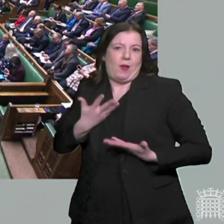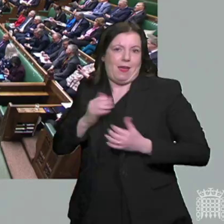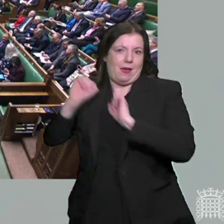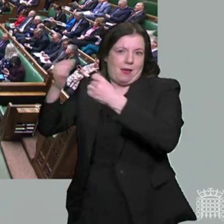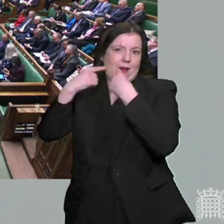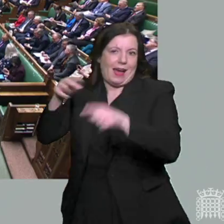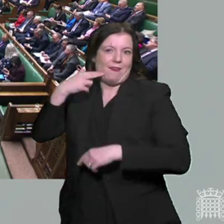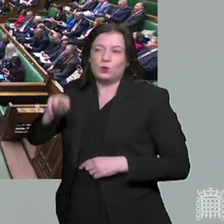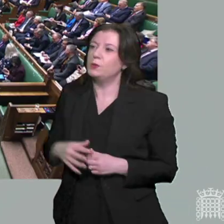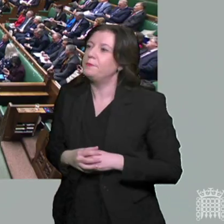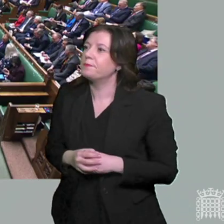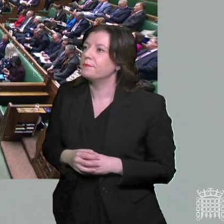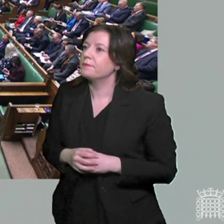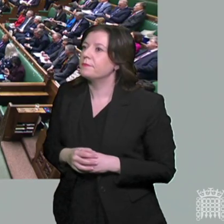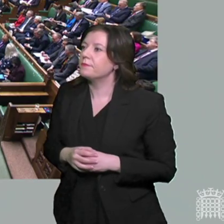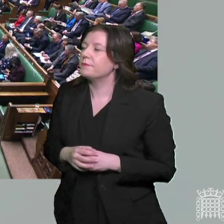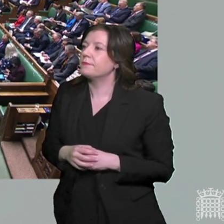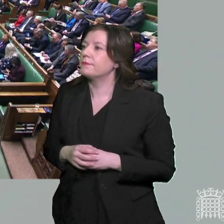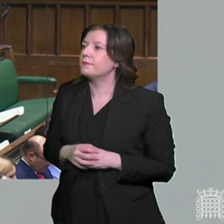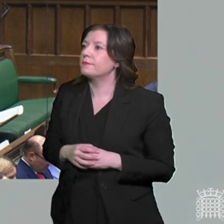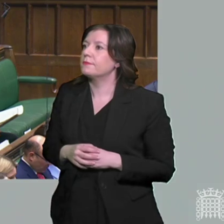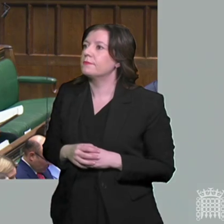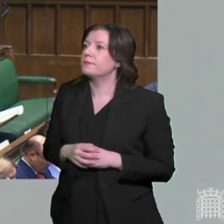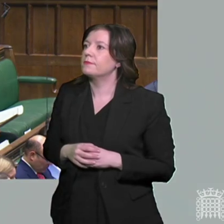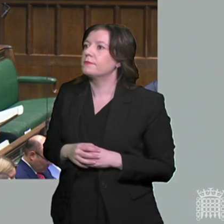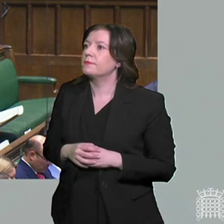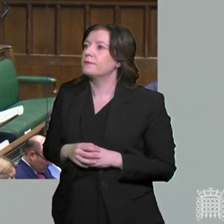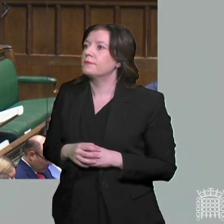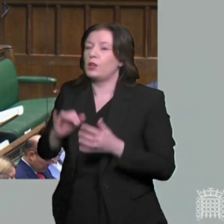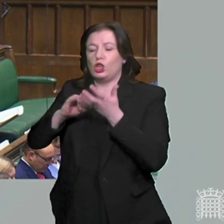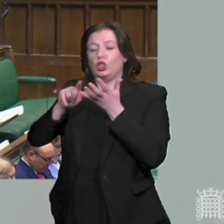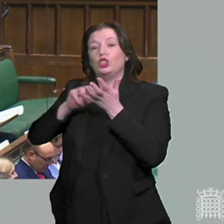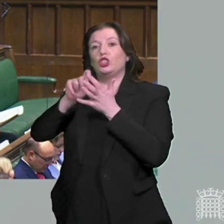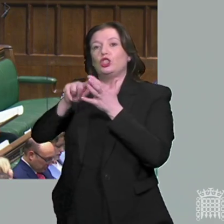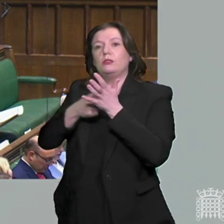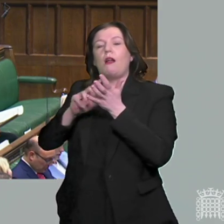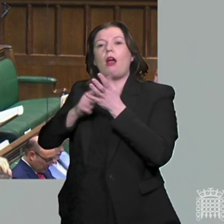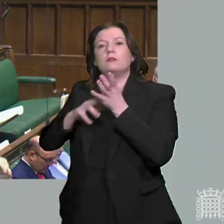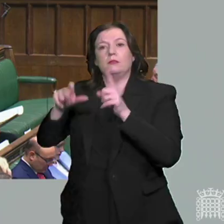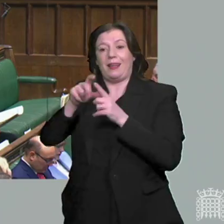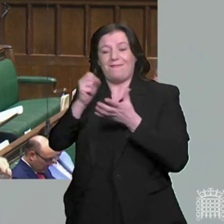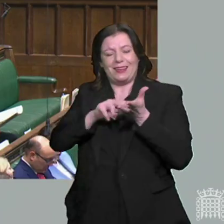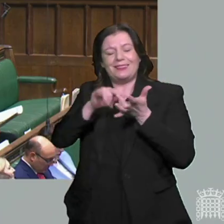Nissan in Sunderland is one of the most productive plants in the whole Nissan network.